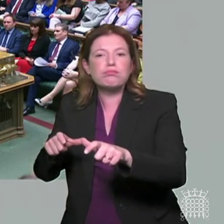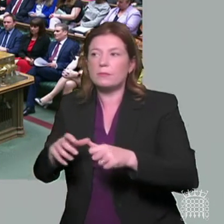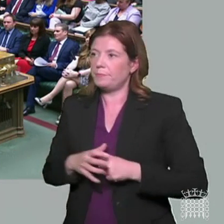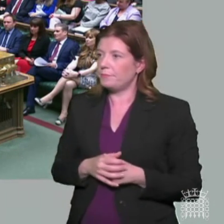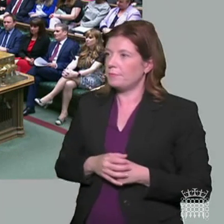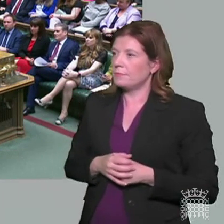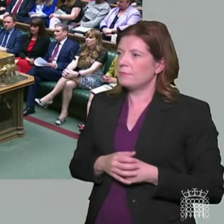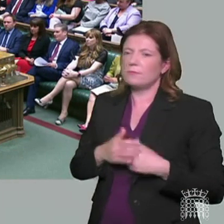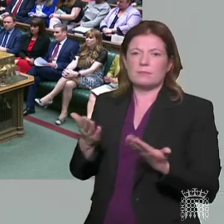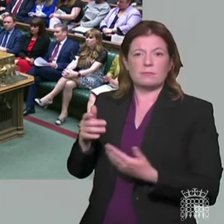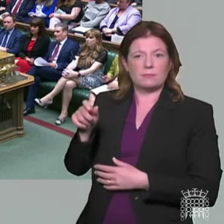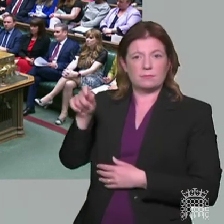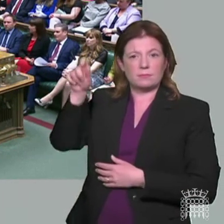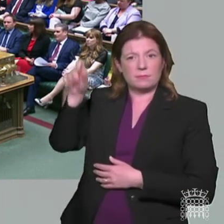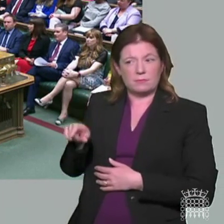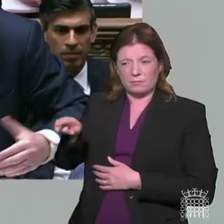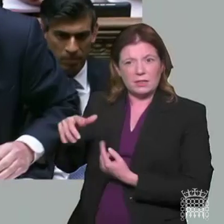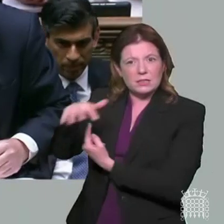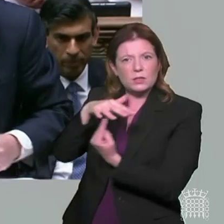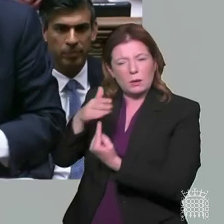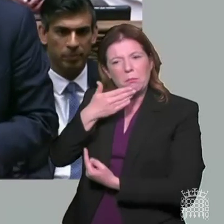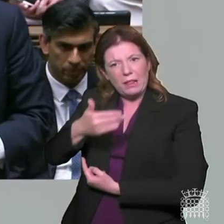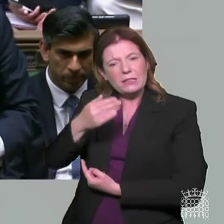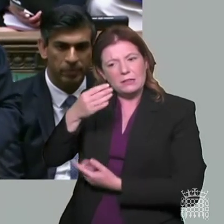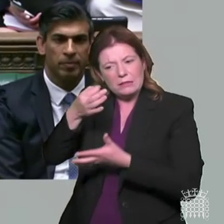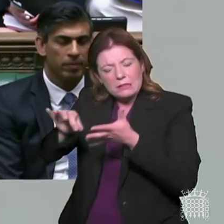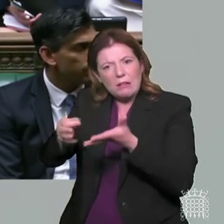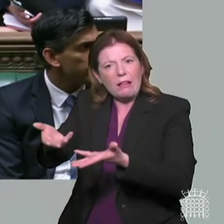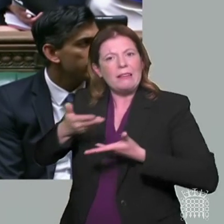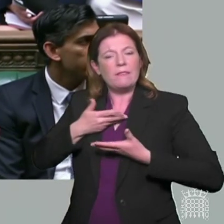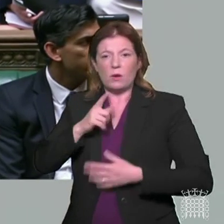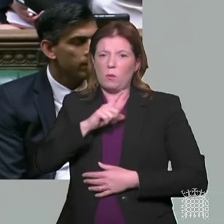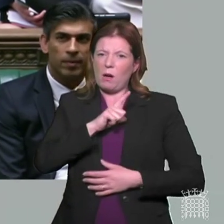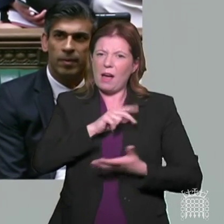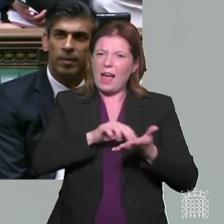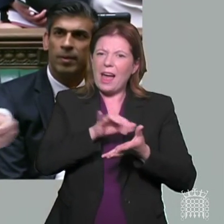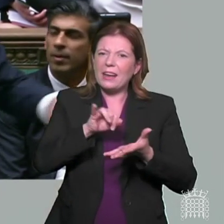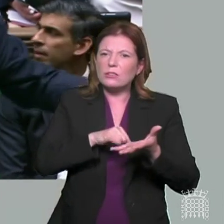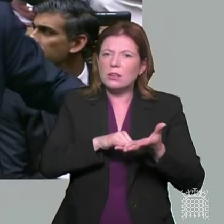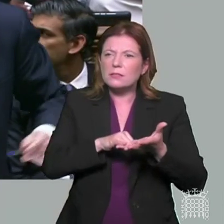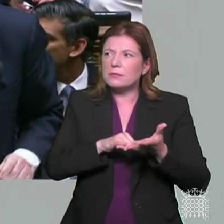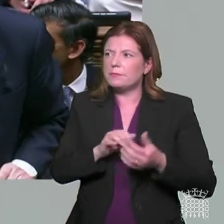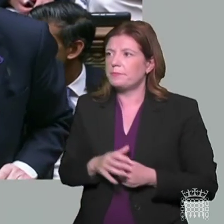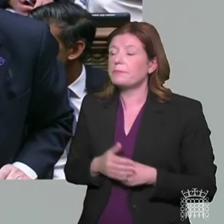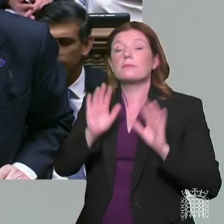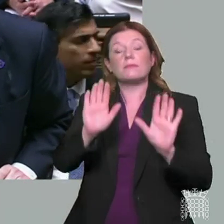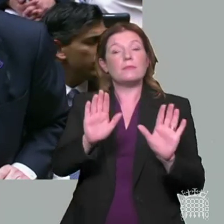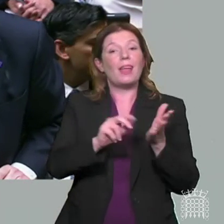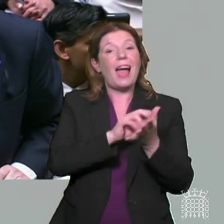I would be grateful if the right honourable and learned Gentleman could send me the details of that sad case.